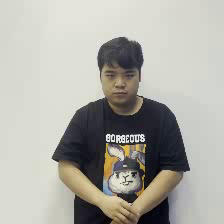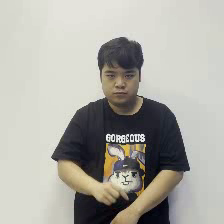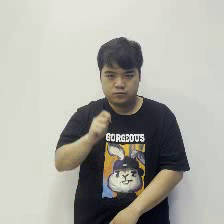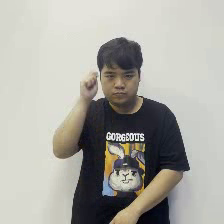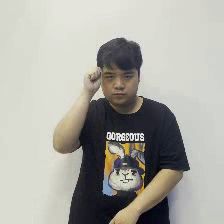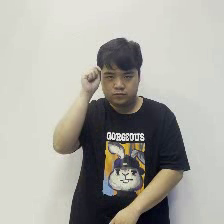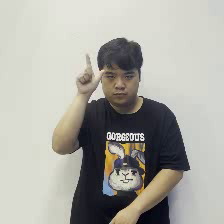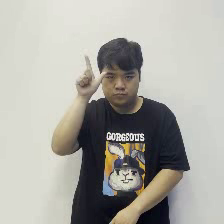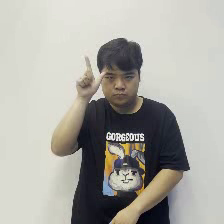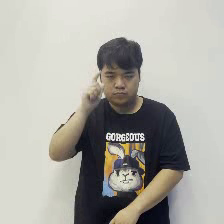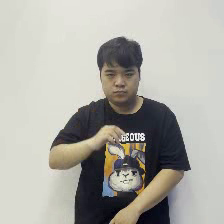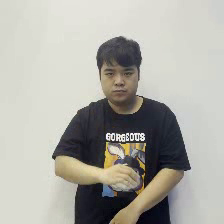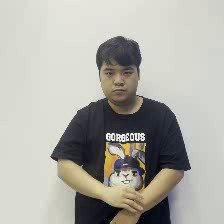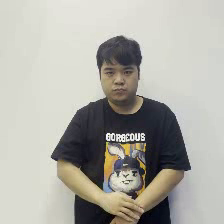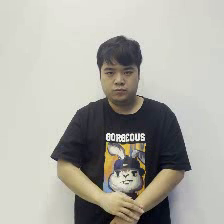Thức dậy